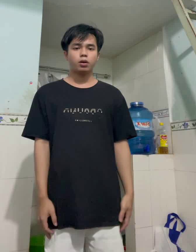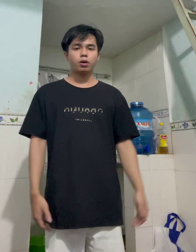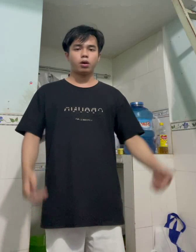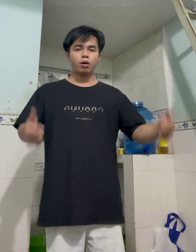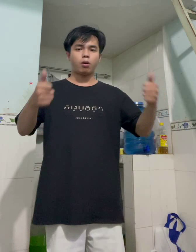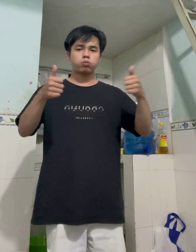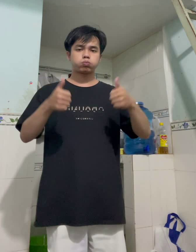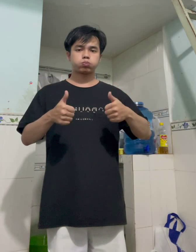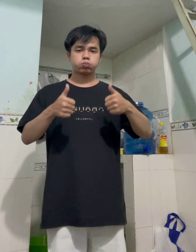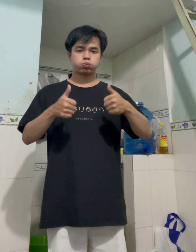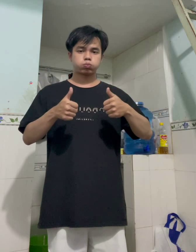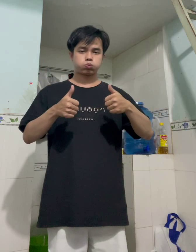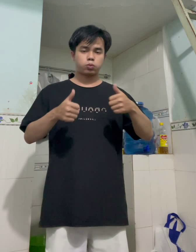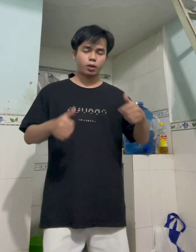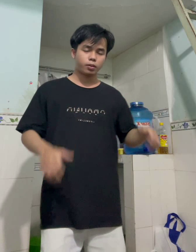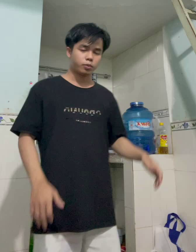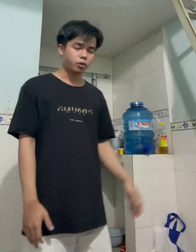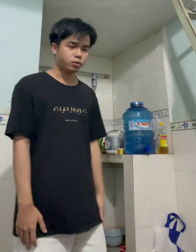rat tot